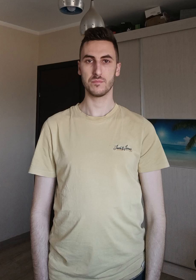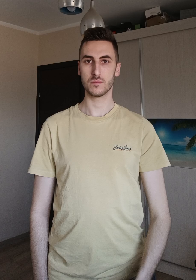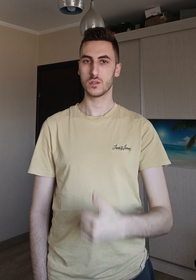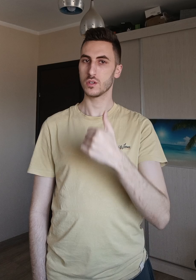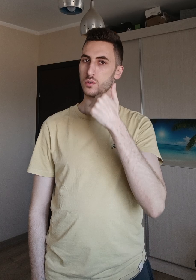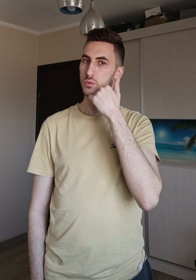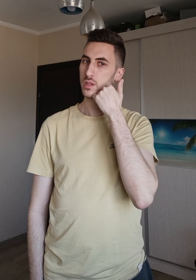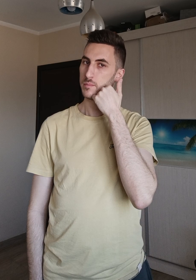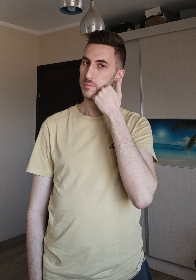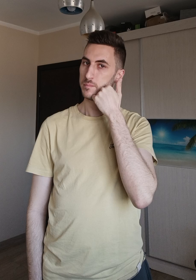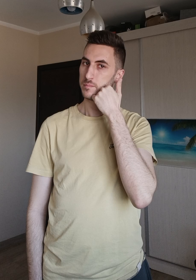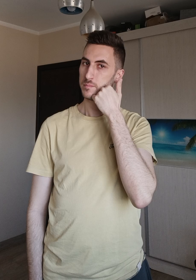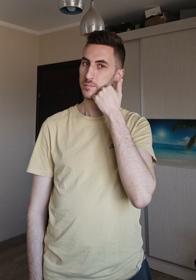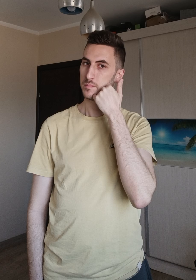שירותים